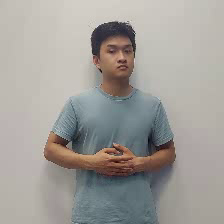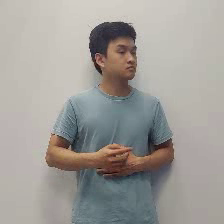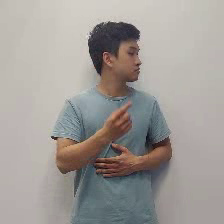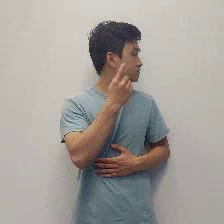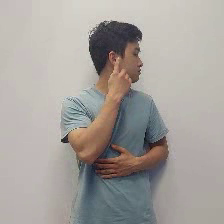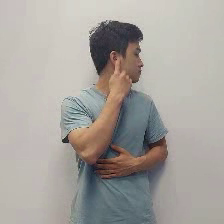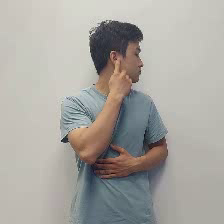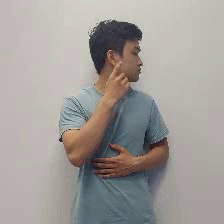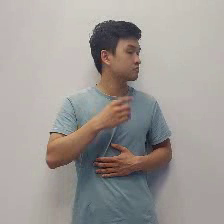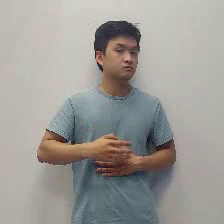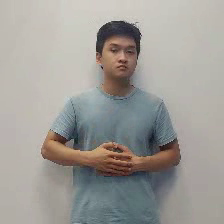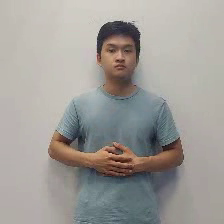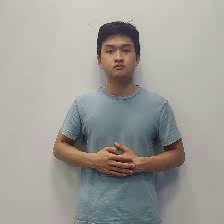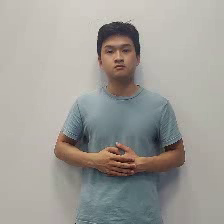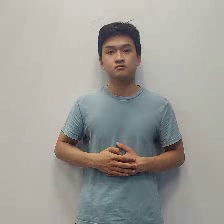Nghe